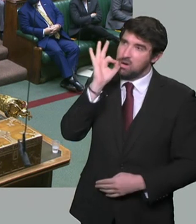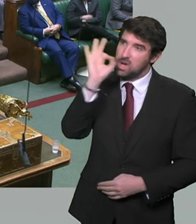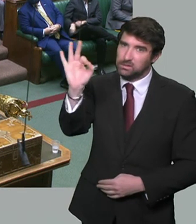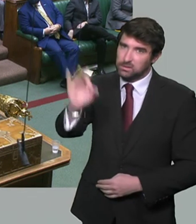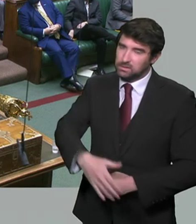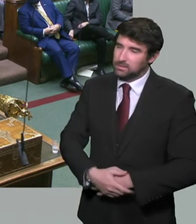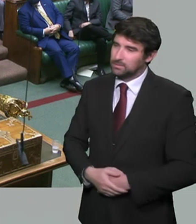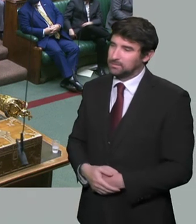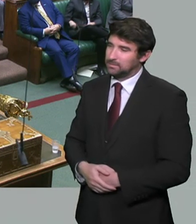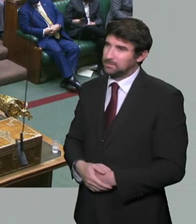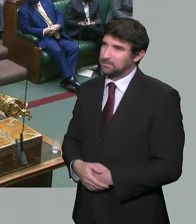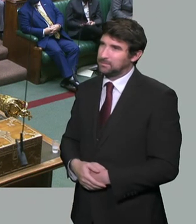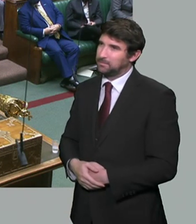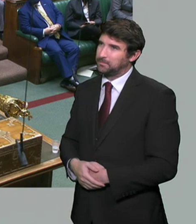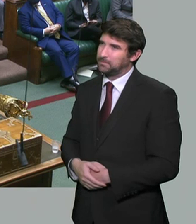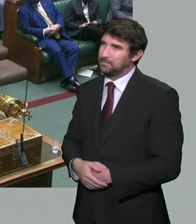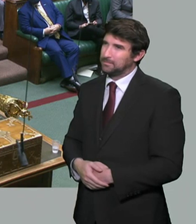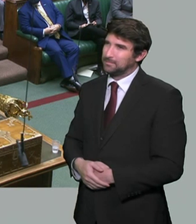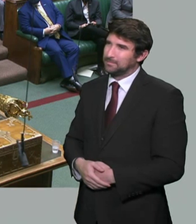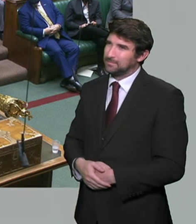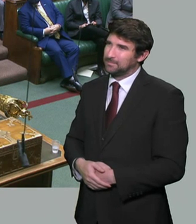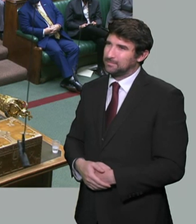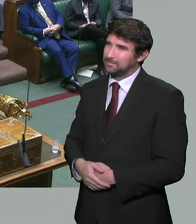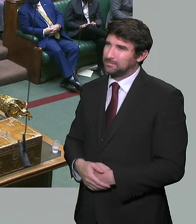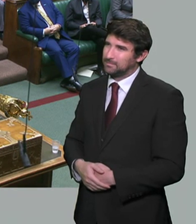What would the Leader of the Opposition do?